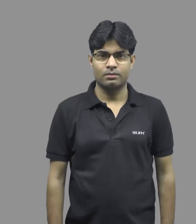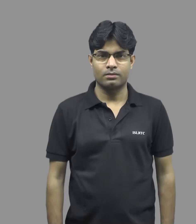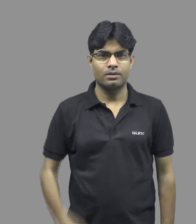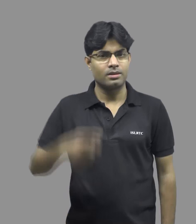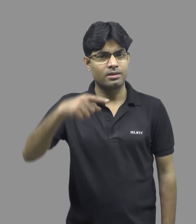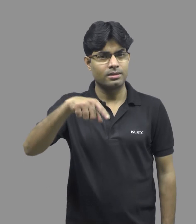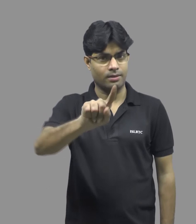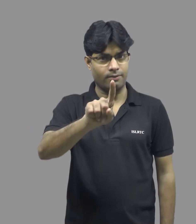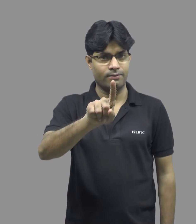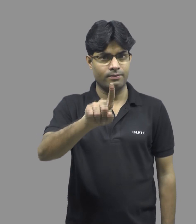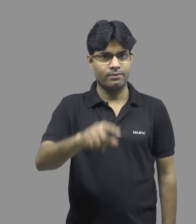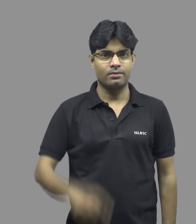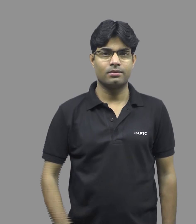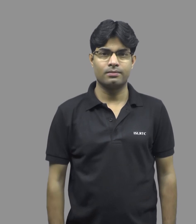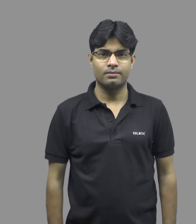Self in bike